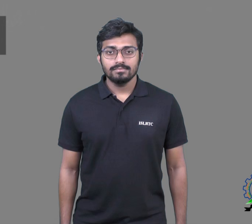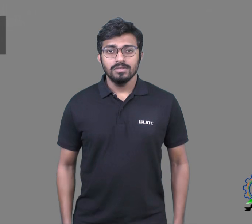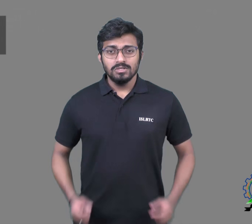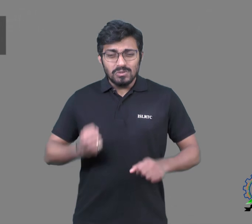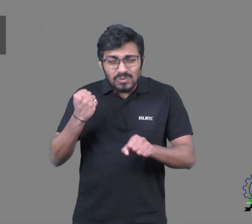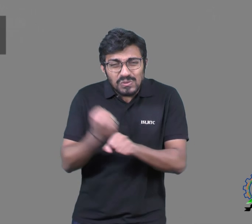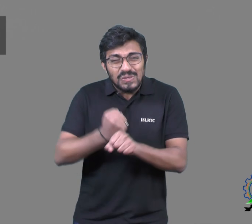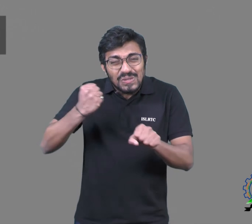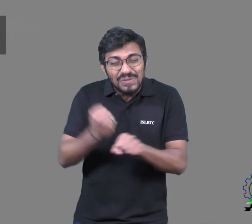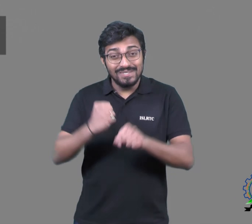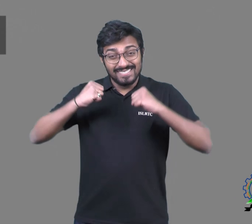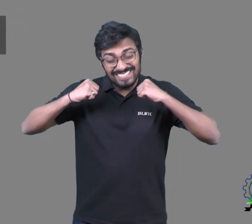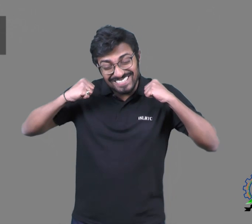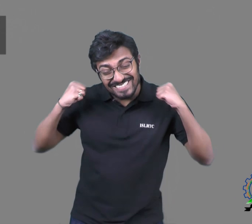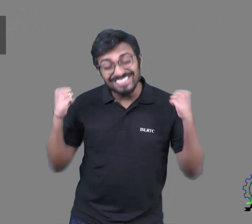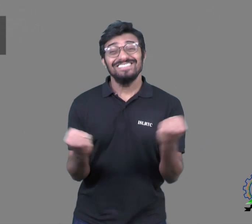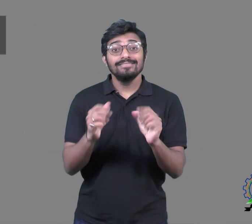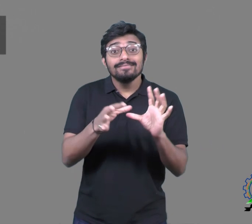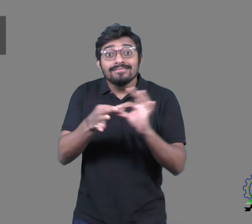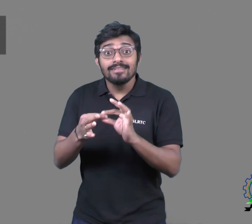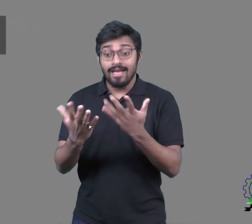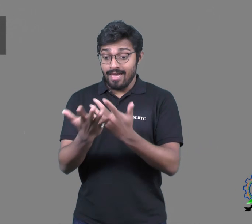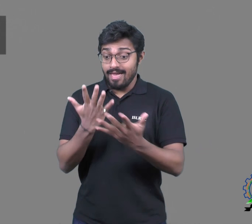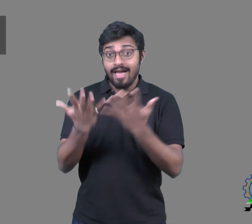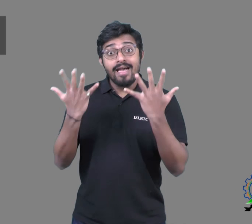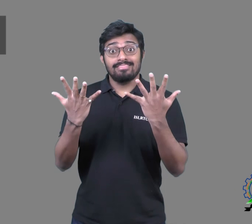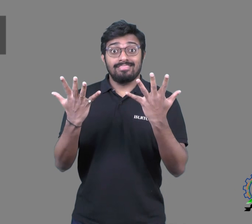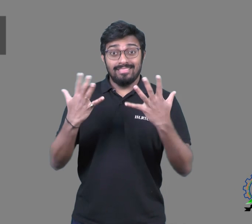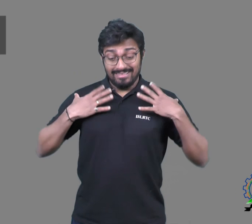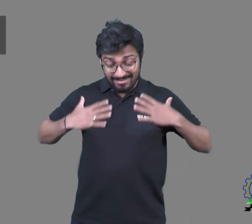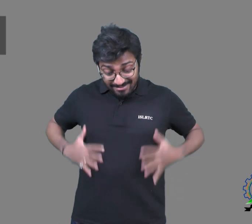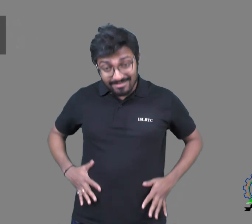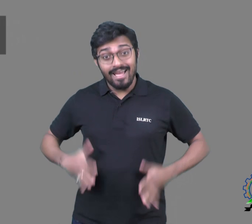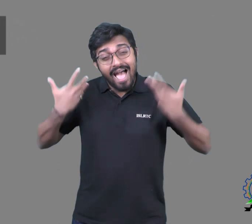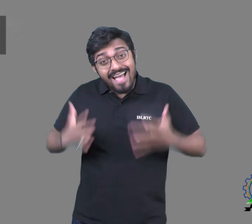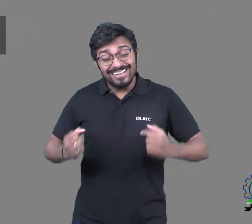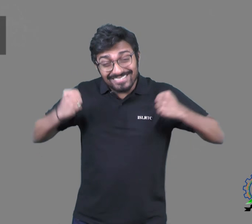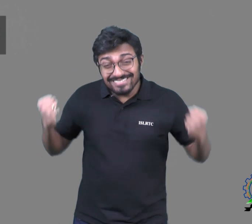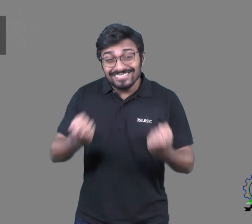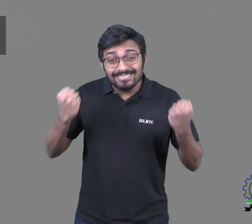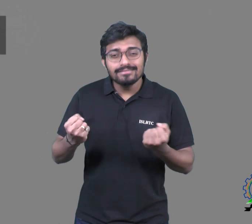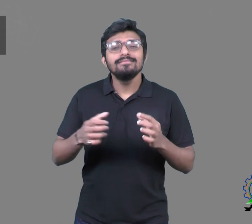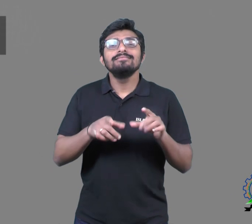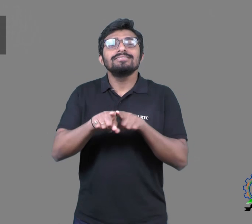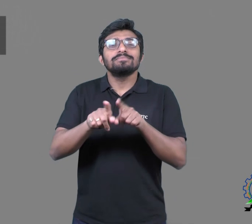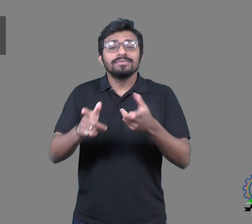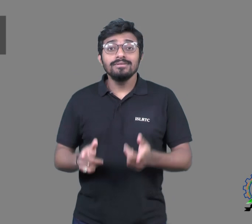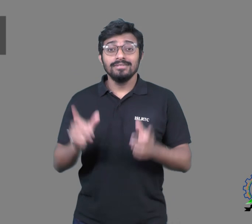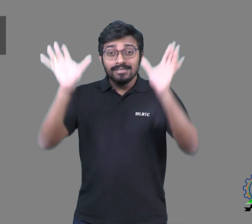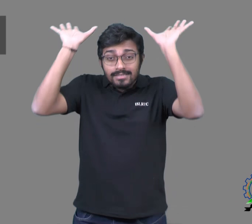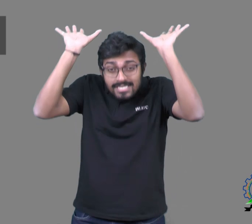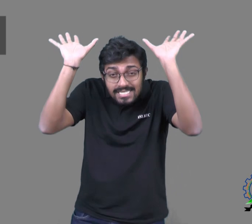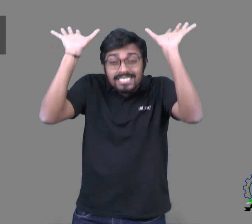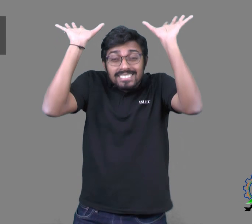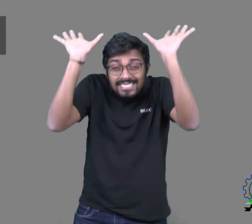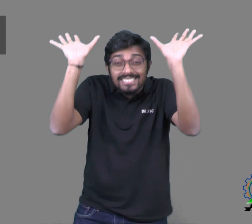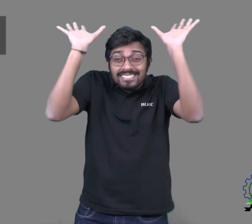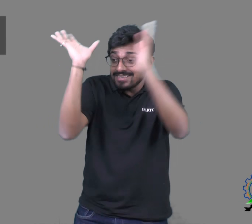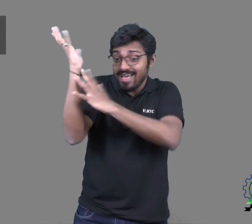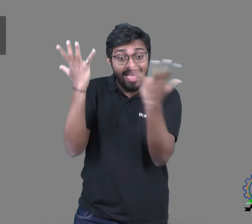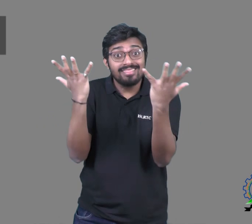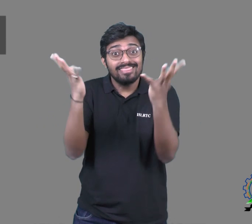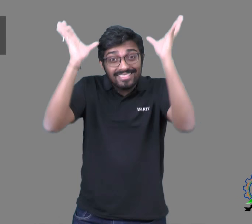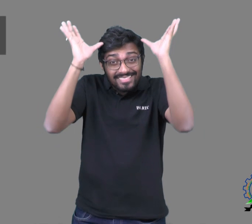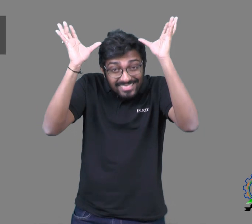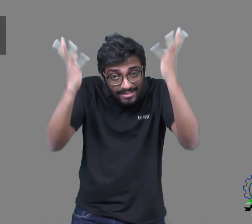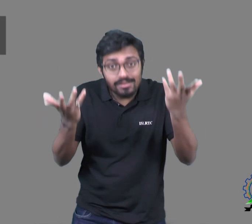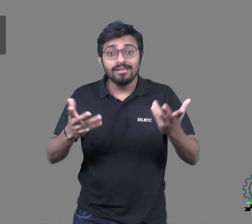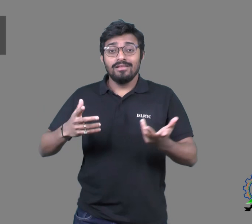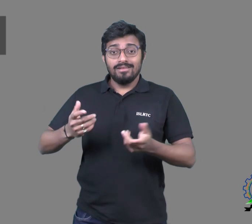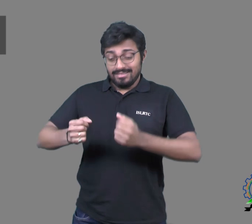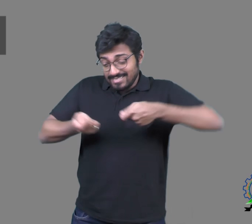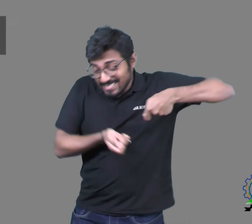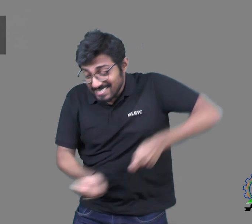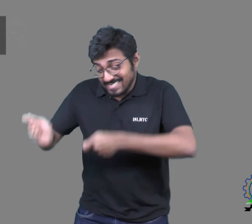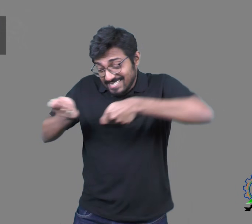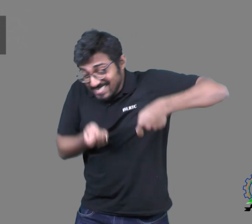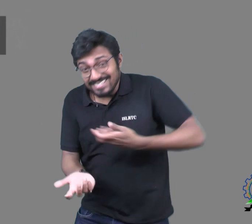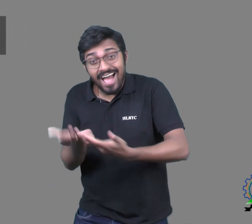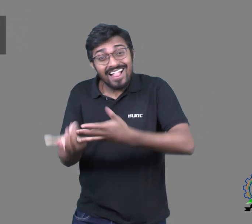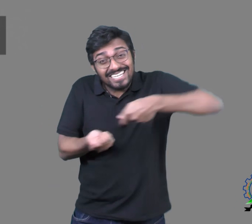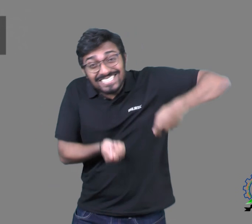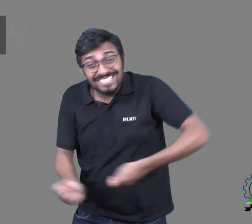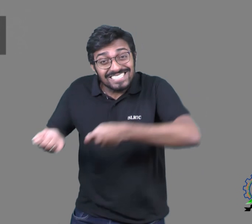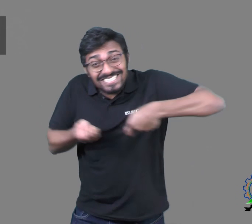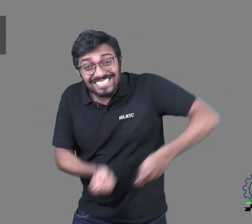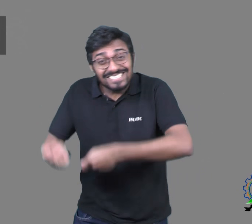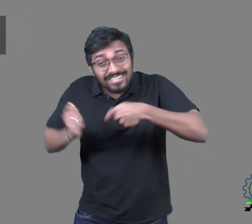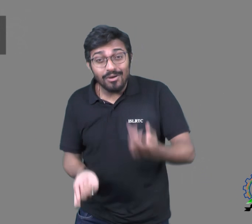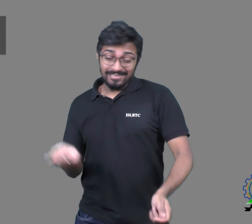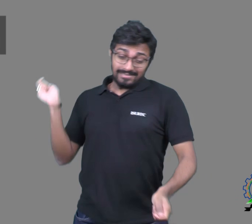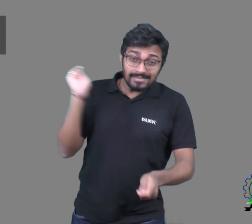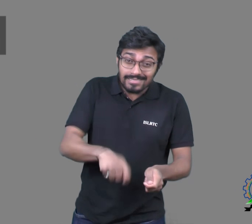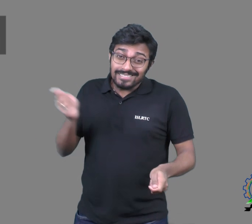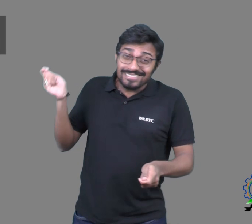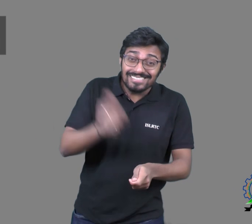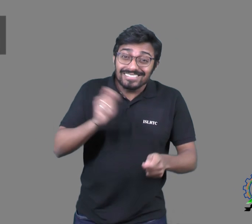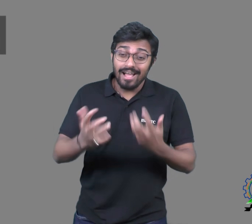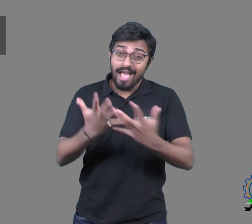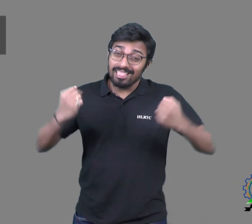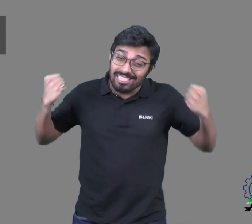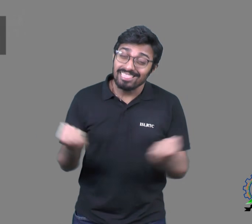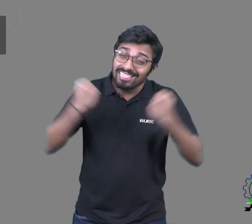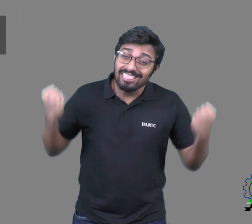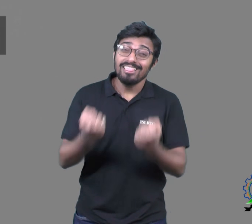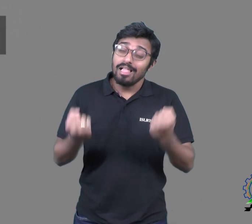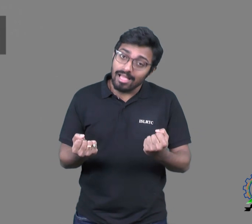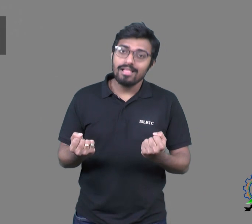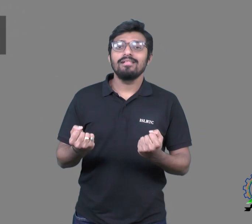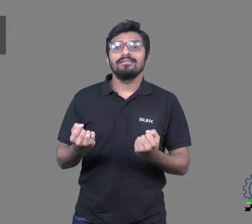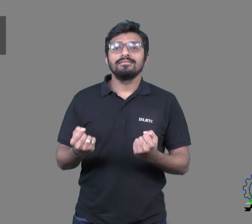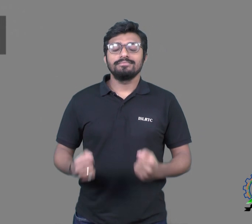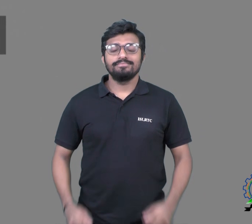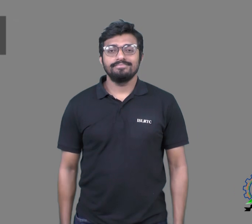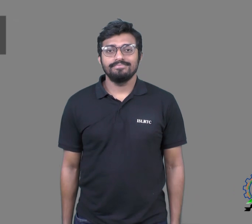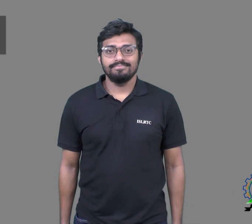Labour (Physical Work)